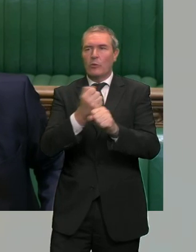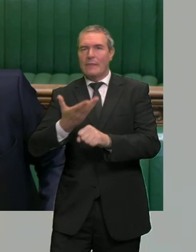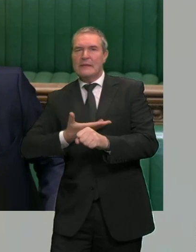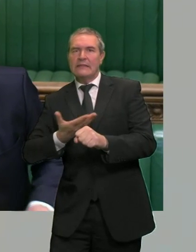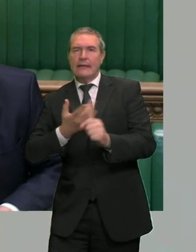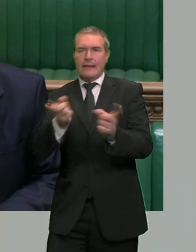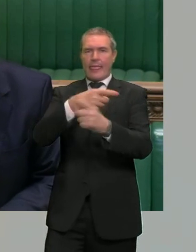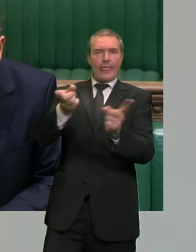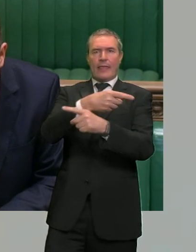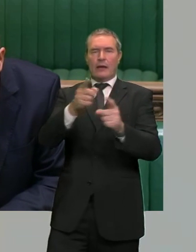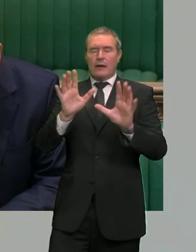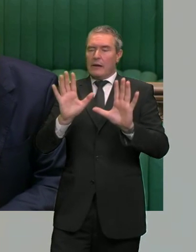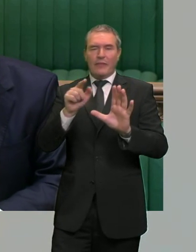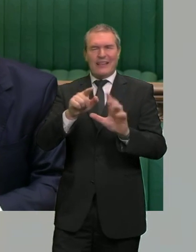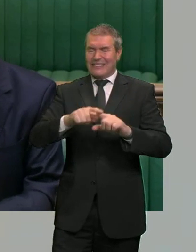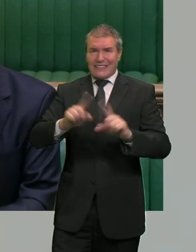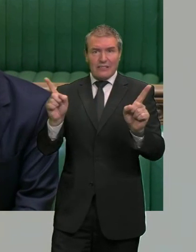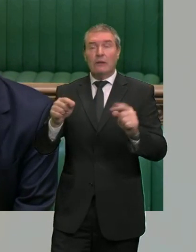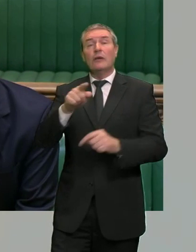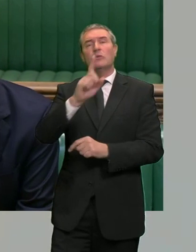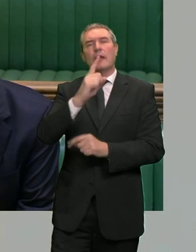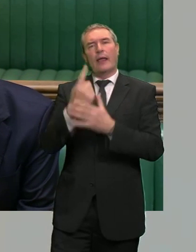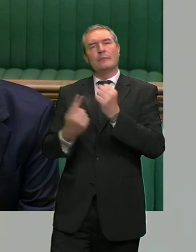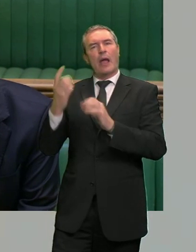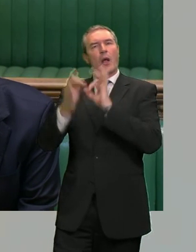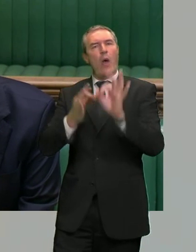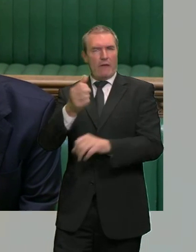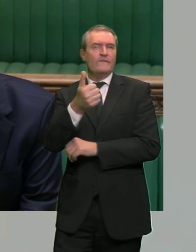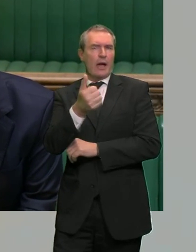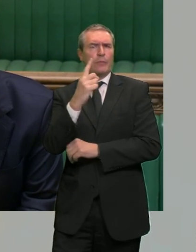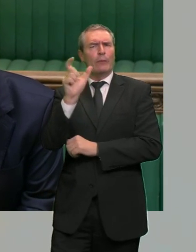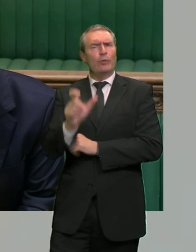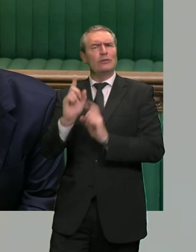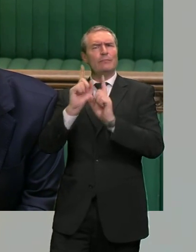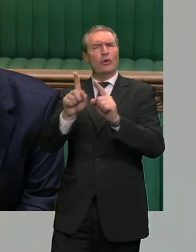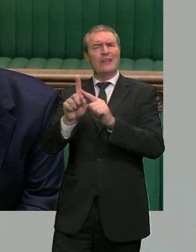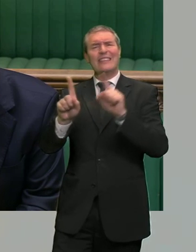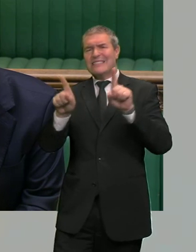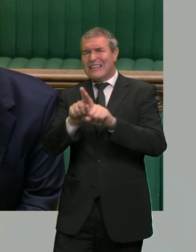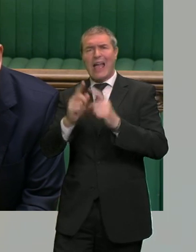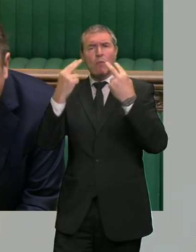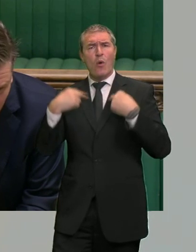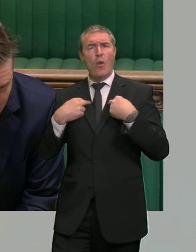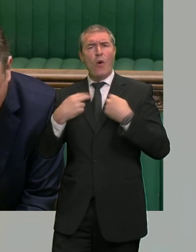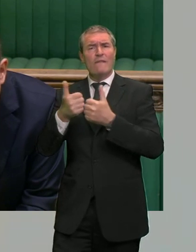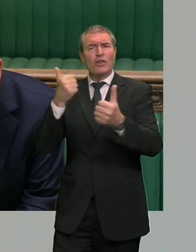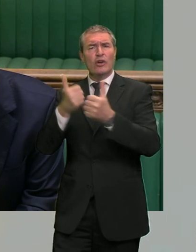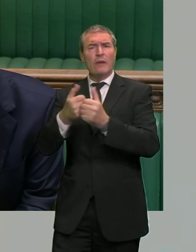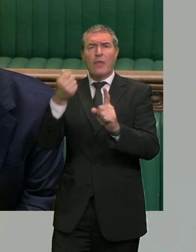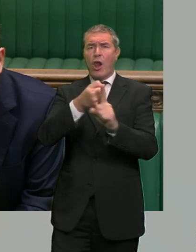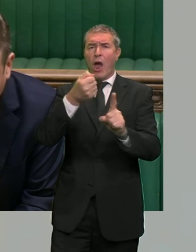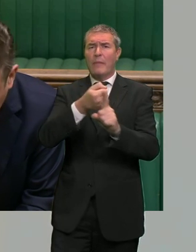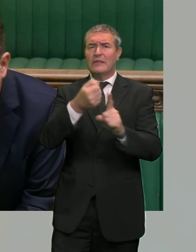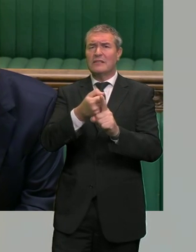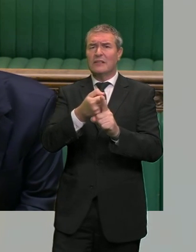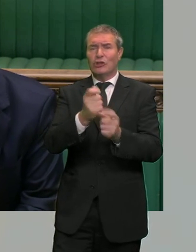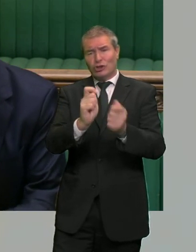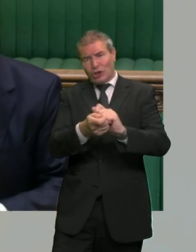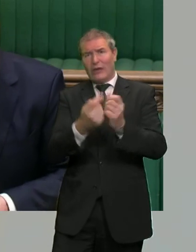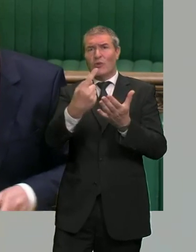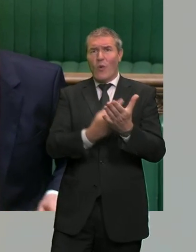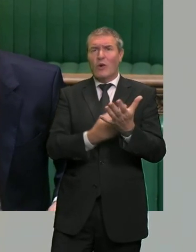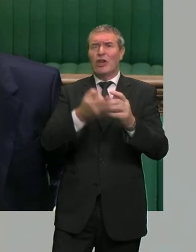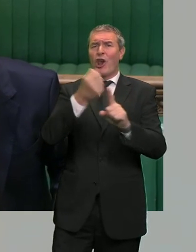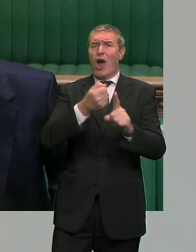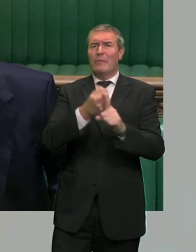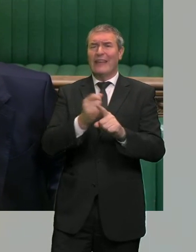The Prime Minister says there is going to be an inquiry, but the person he has appointed worked for the same law firm that lobbied to loosen lobbying laws.